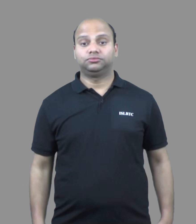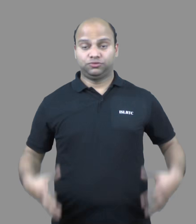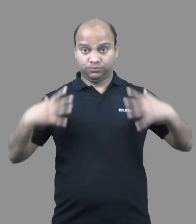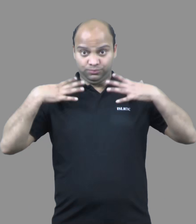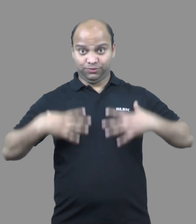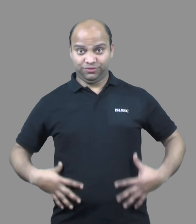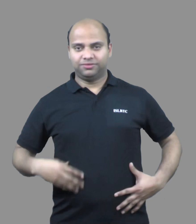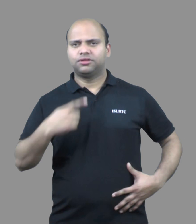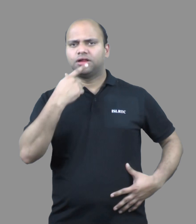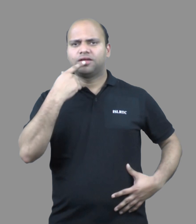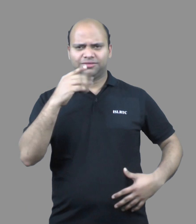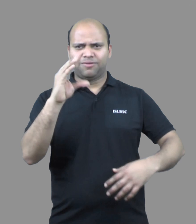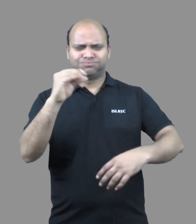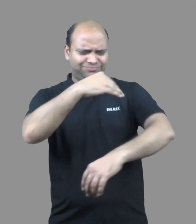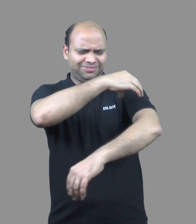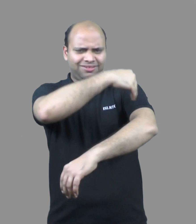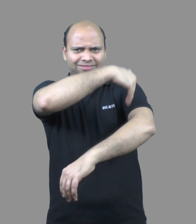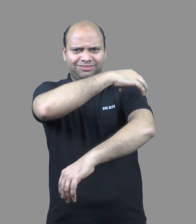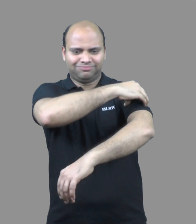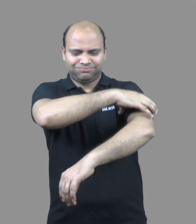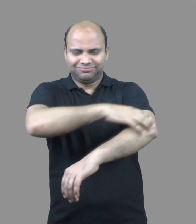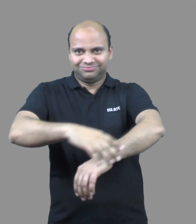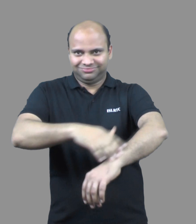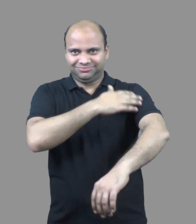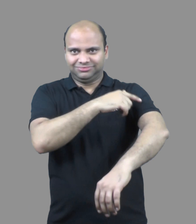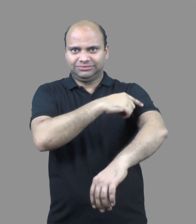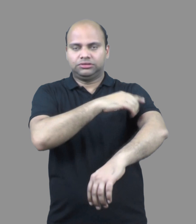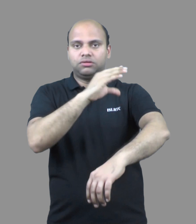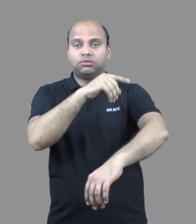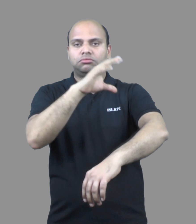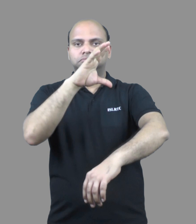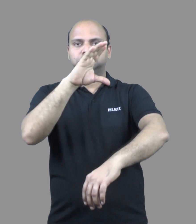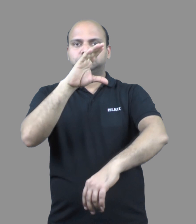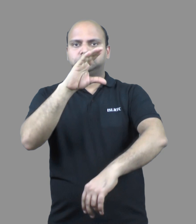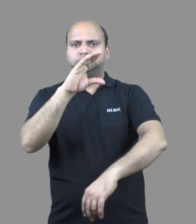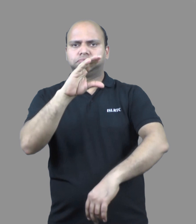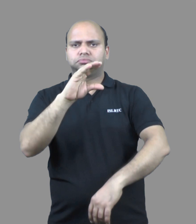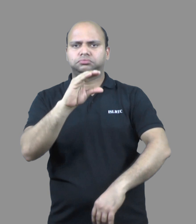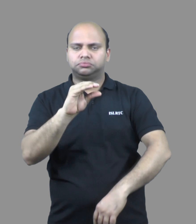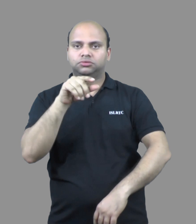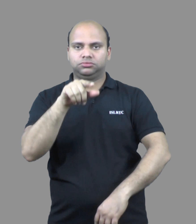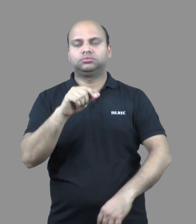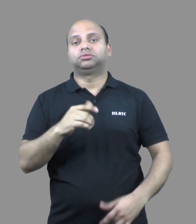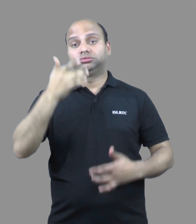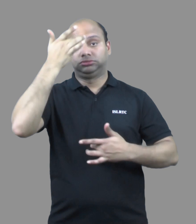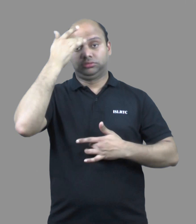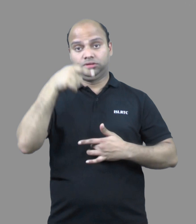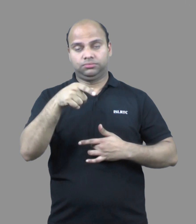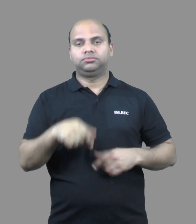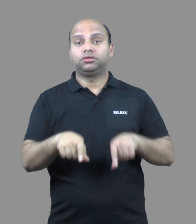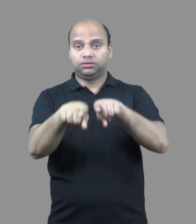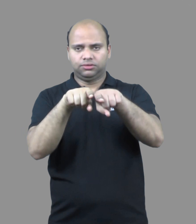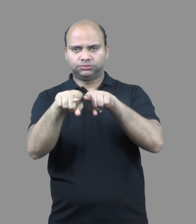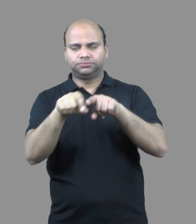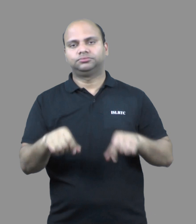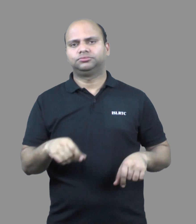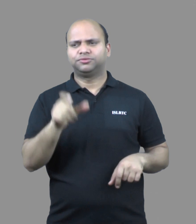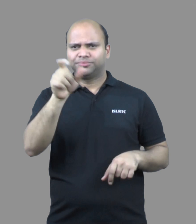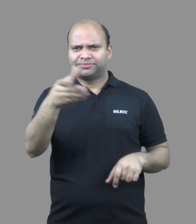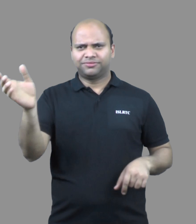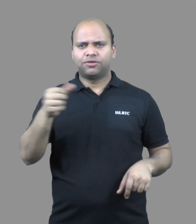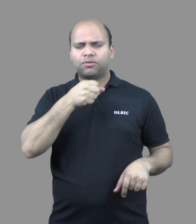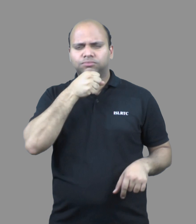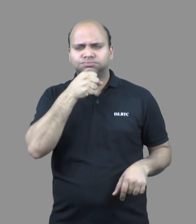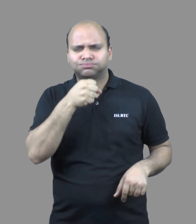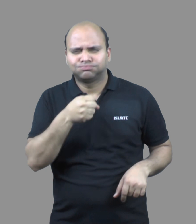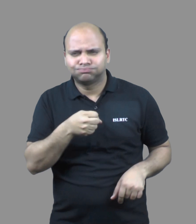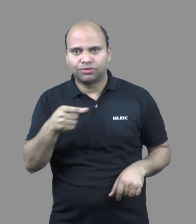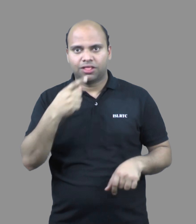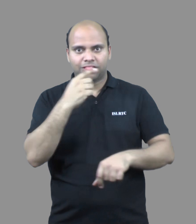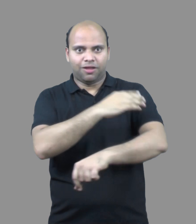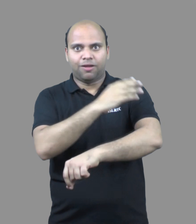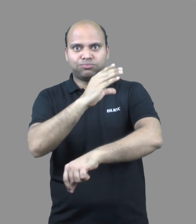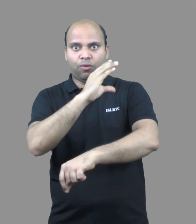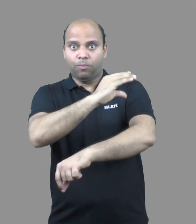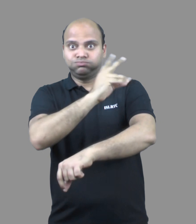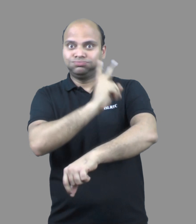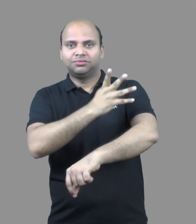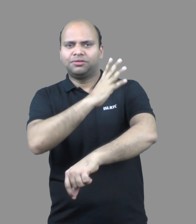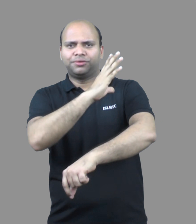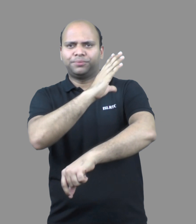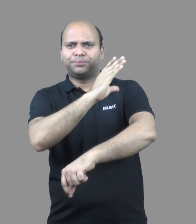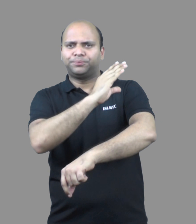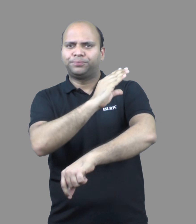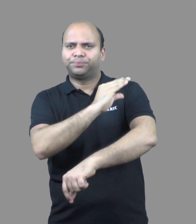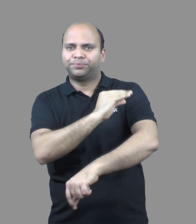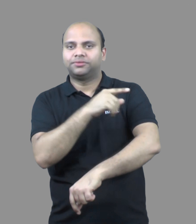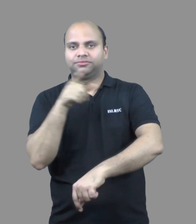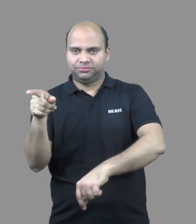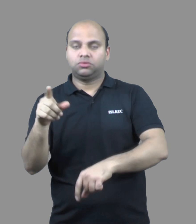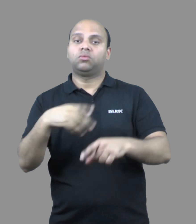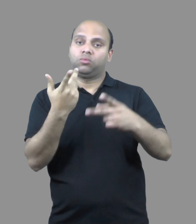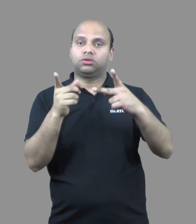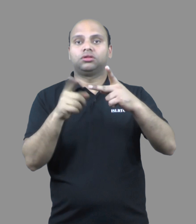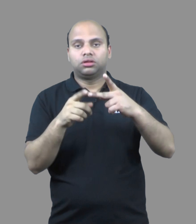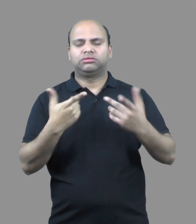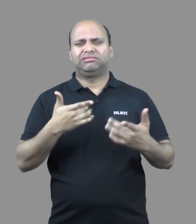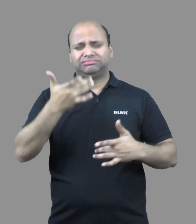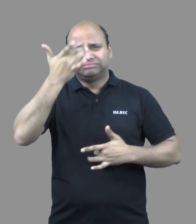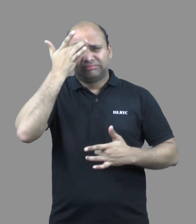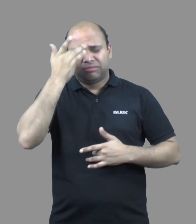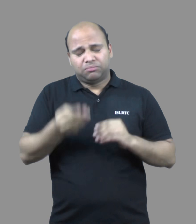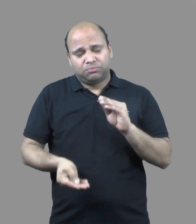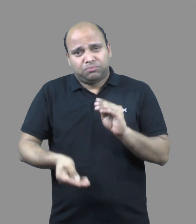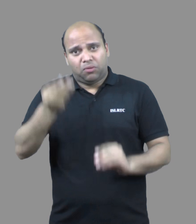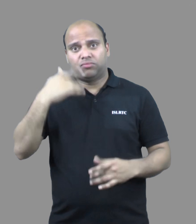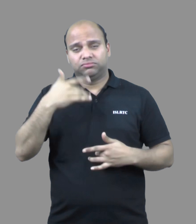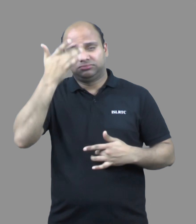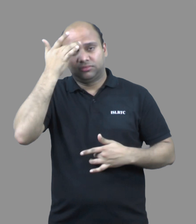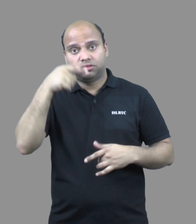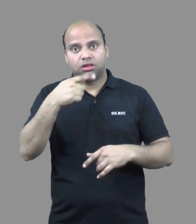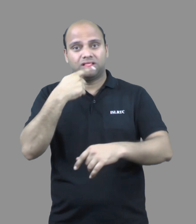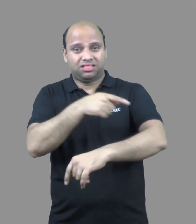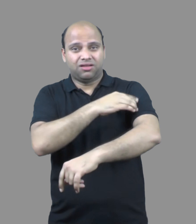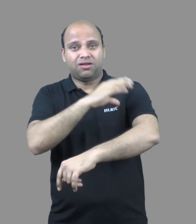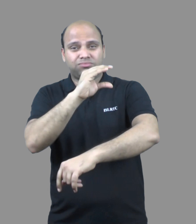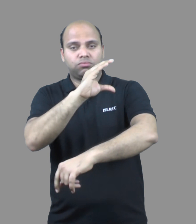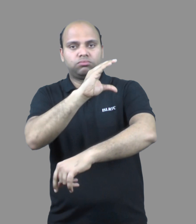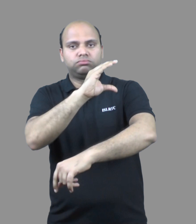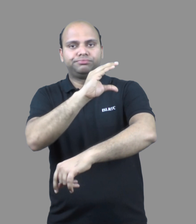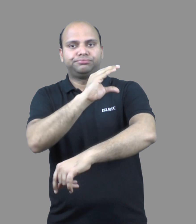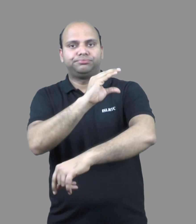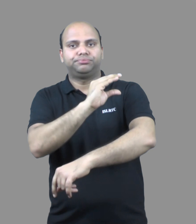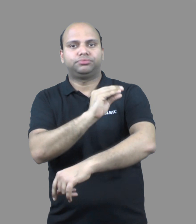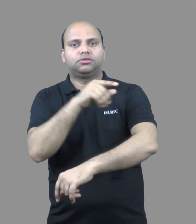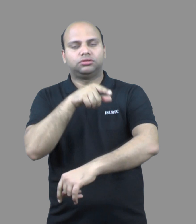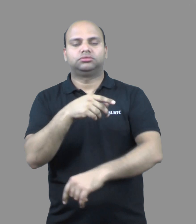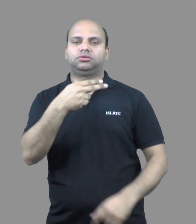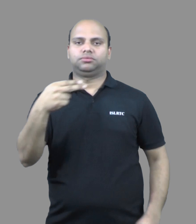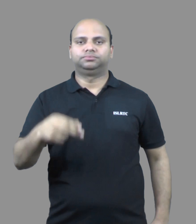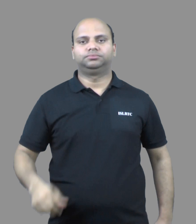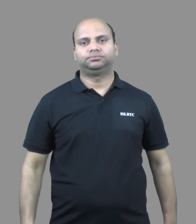Muscular Dystrophy